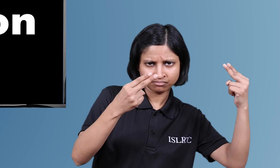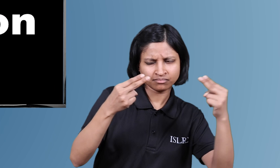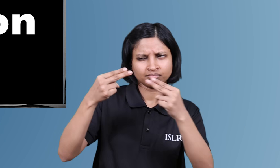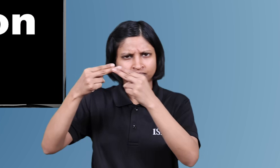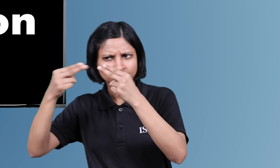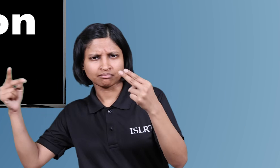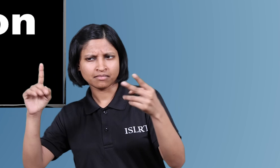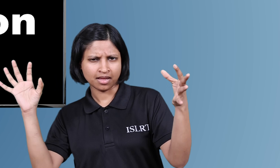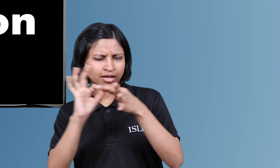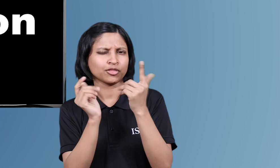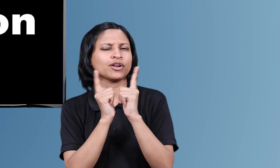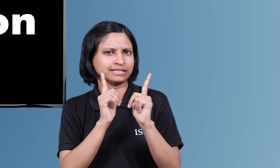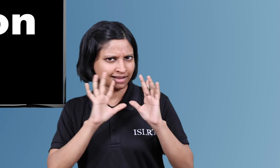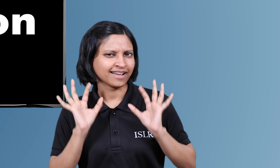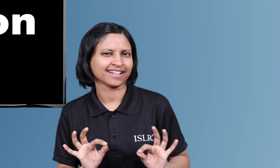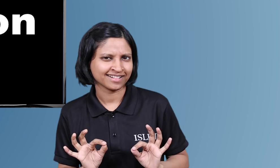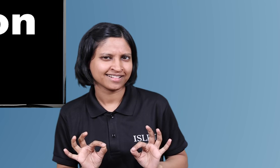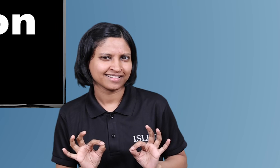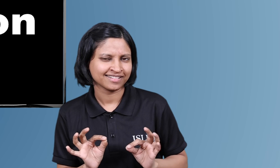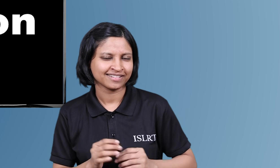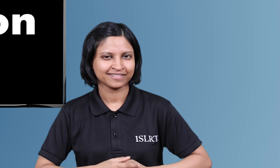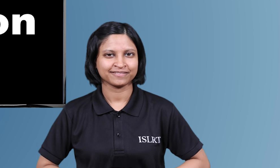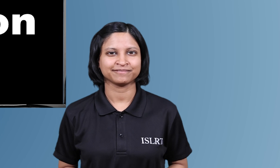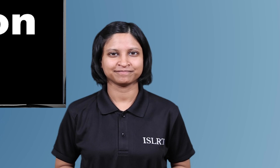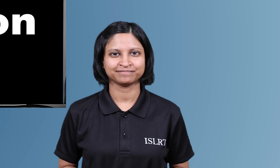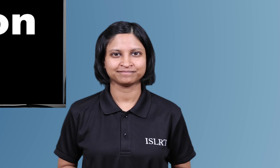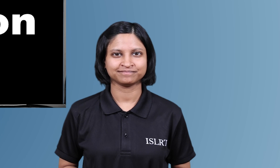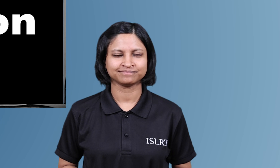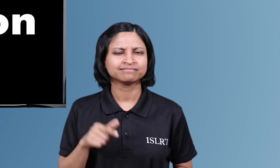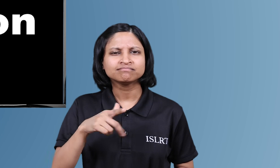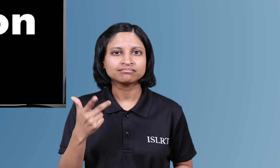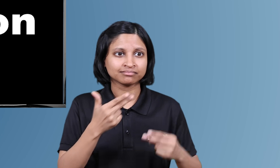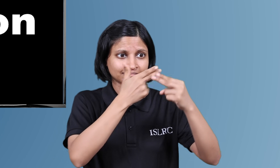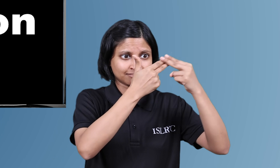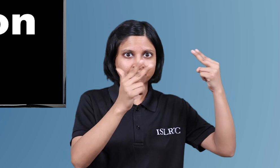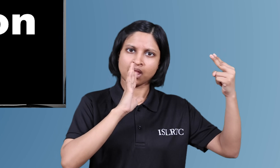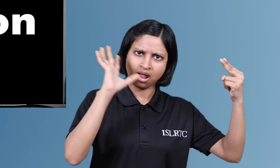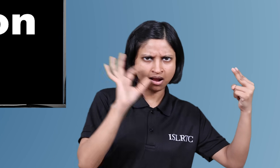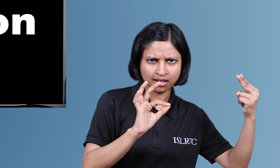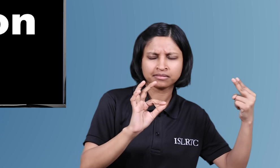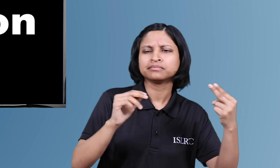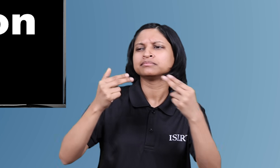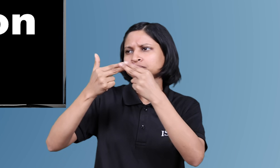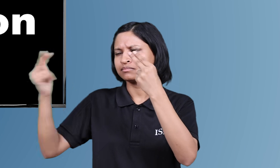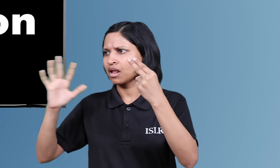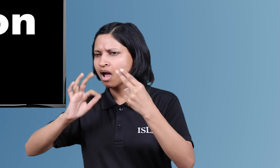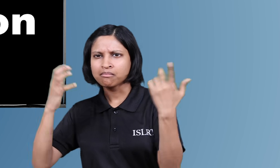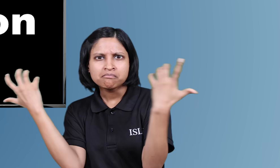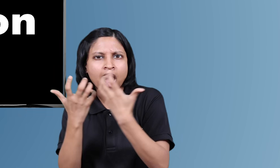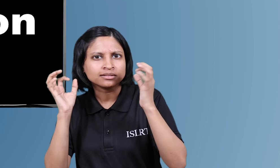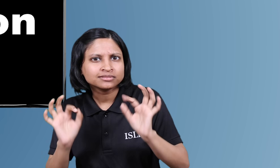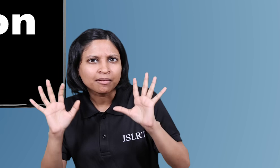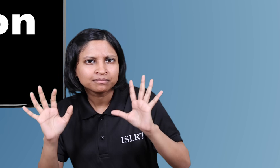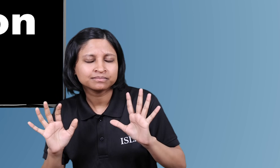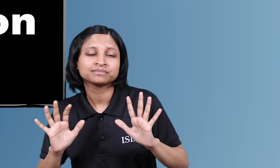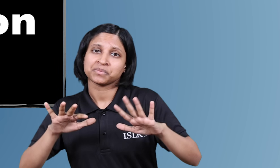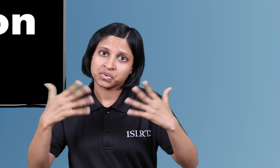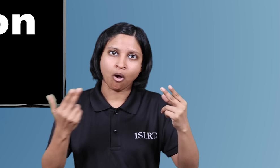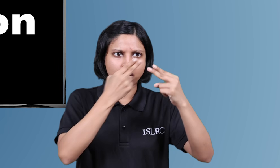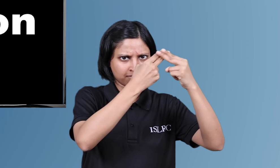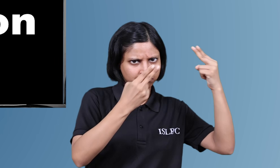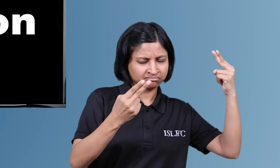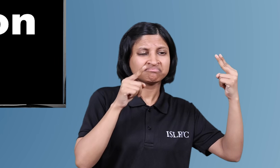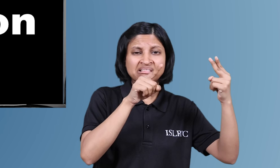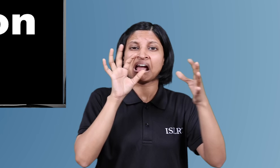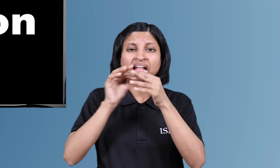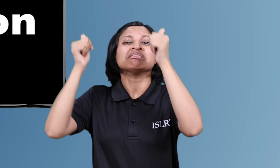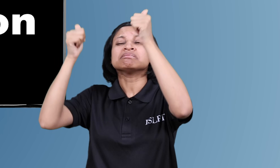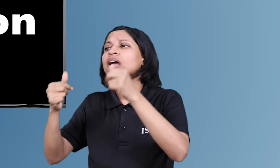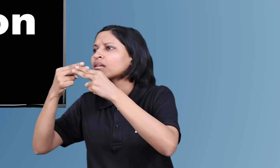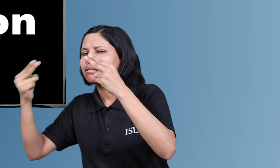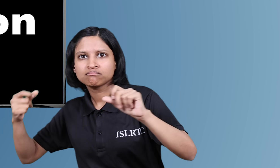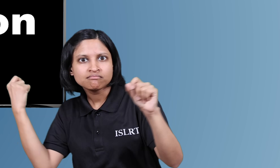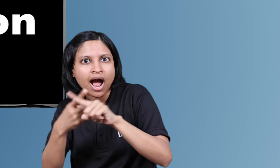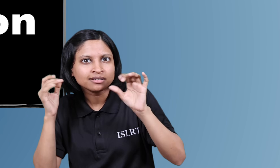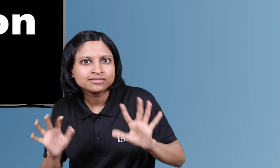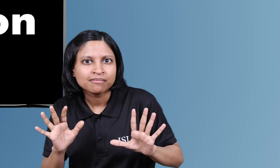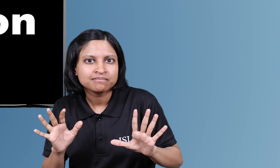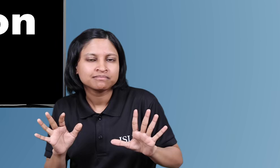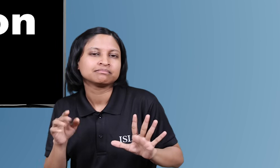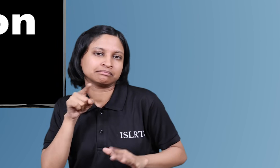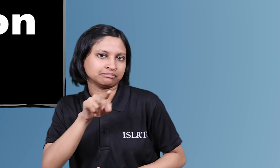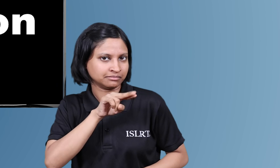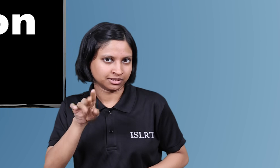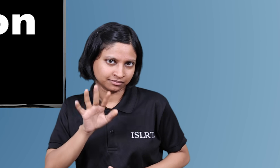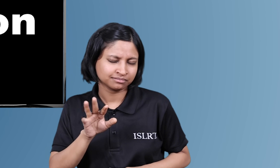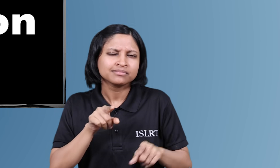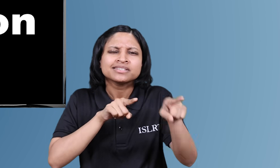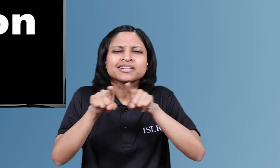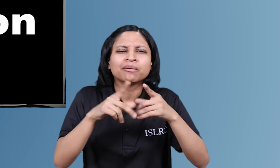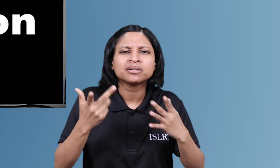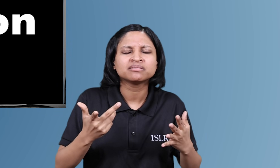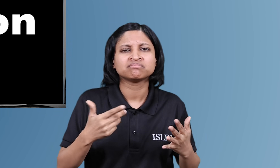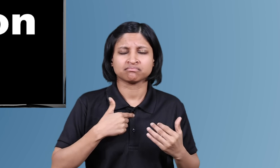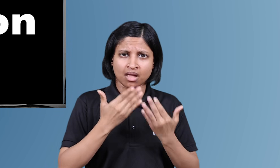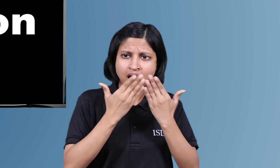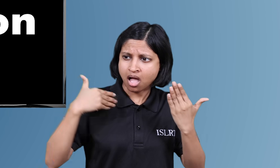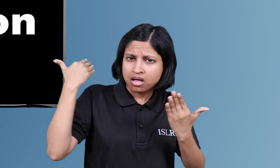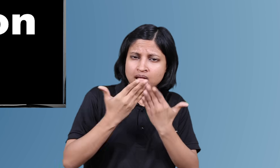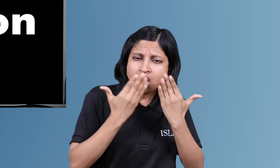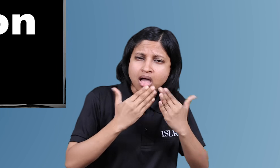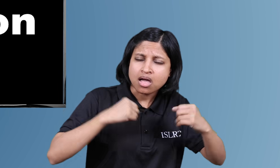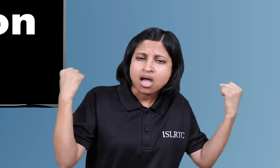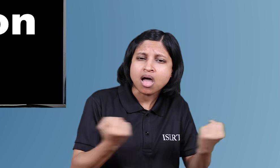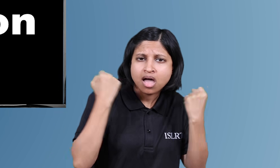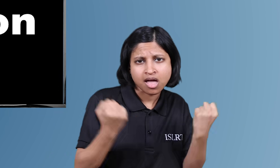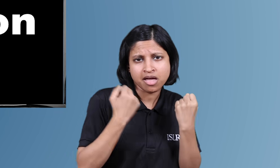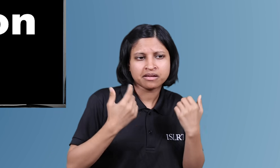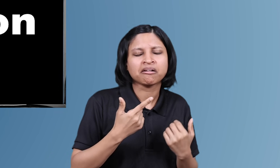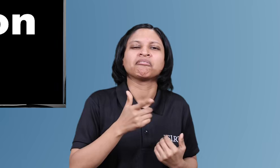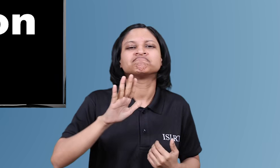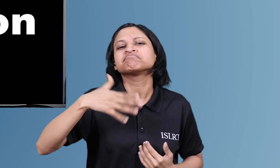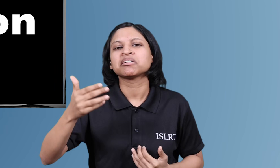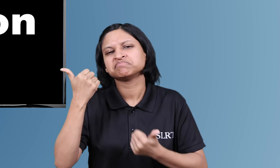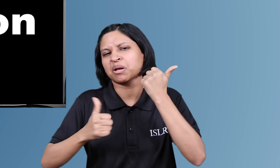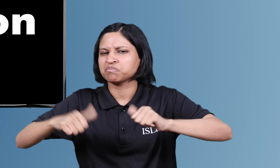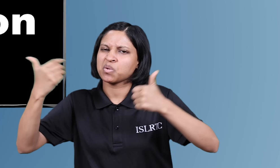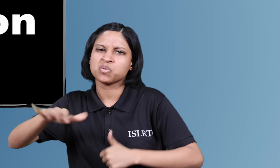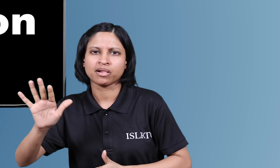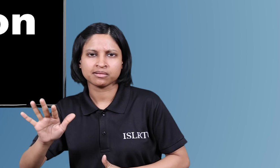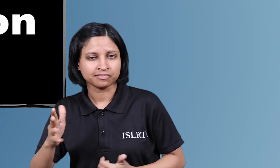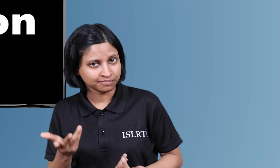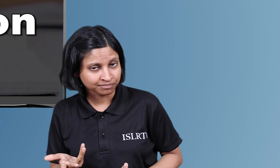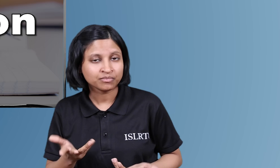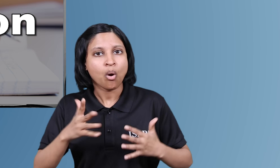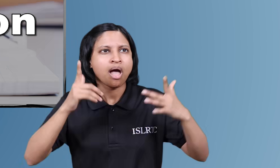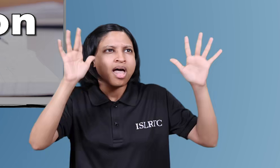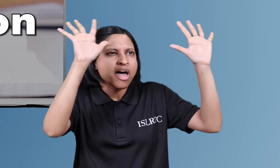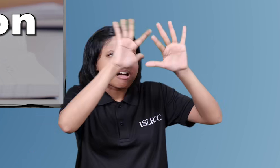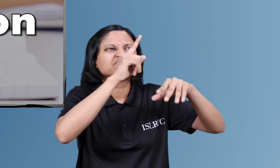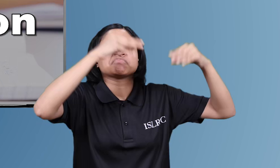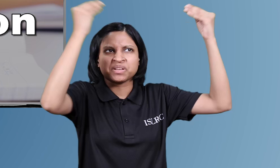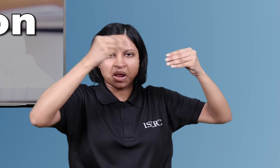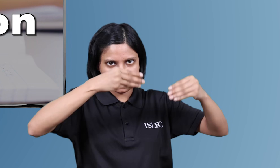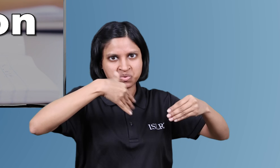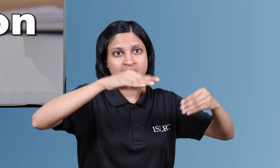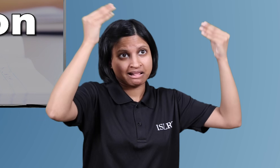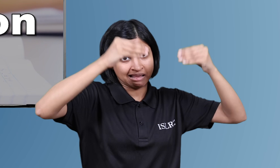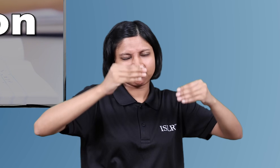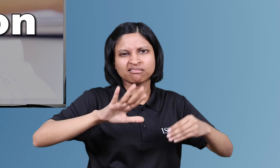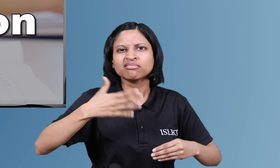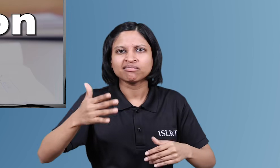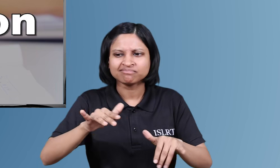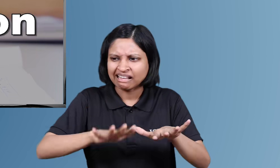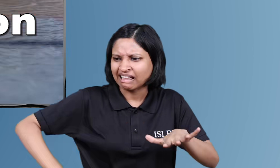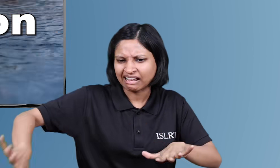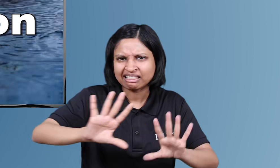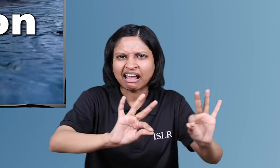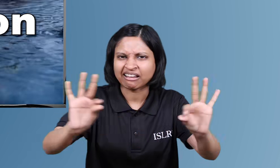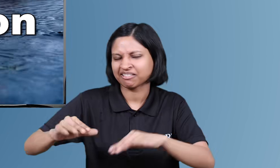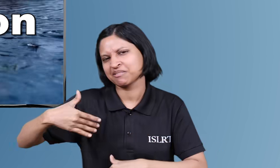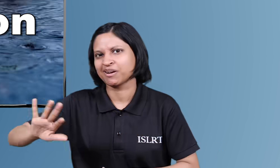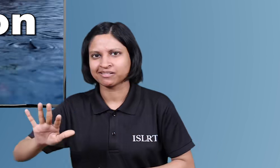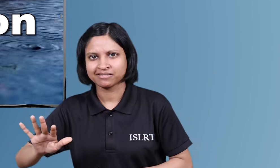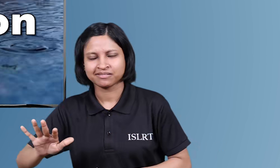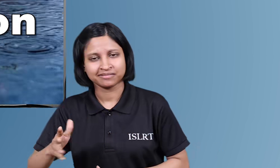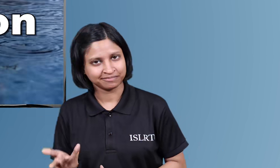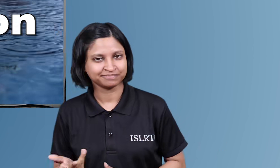Implication Implication means that if one statement is true, another statement must also be true. as a consequence. The second statement acts as the conclusion derived from the first. For example, (i) if I study, I will pass; or (ii) if it rains, the ground will be wet.